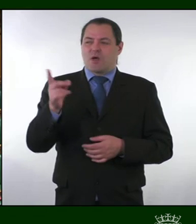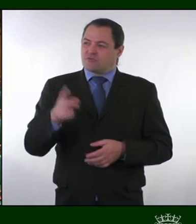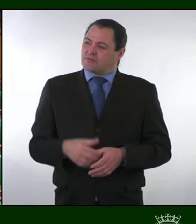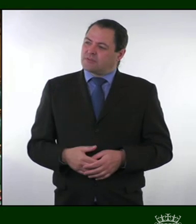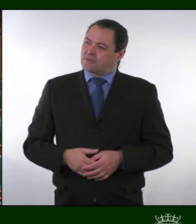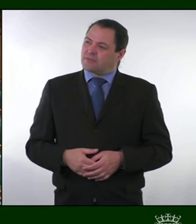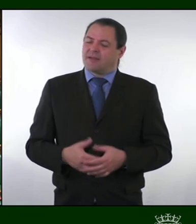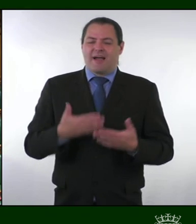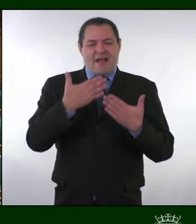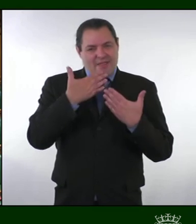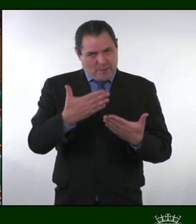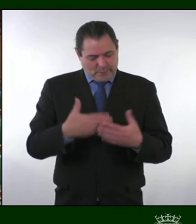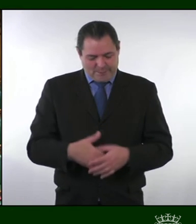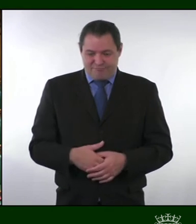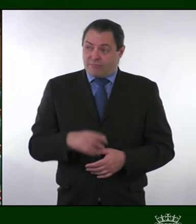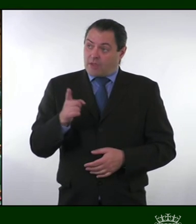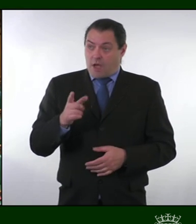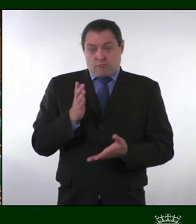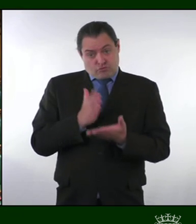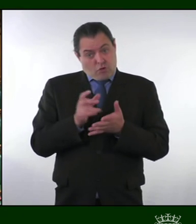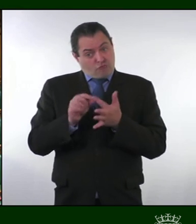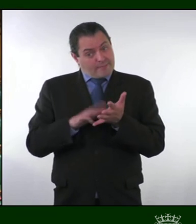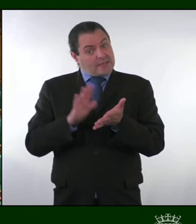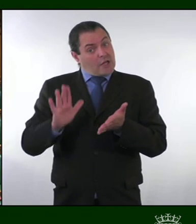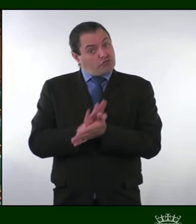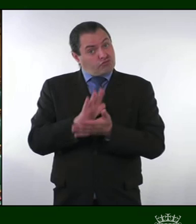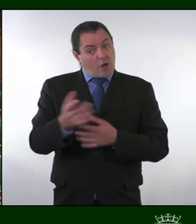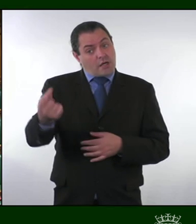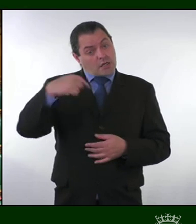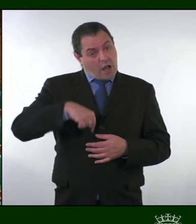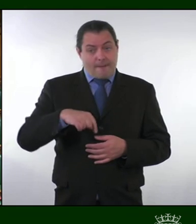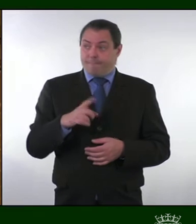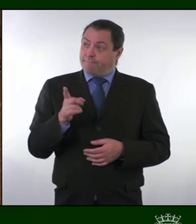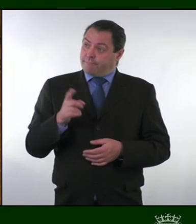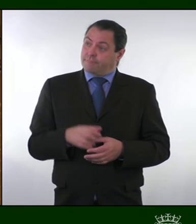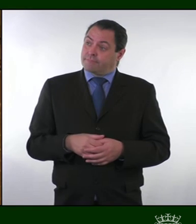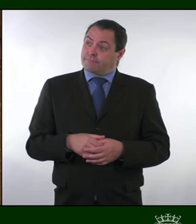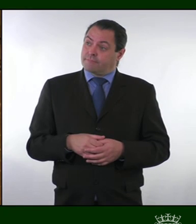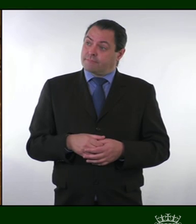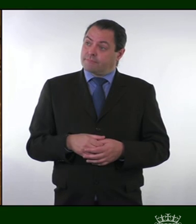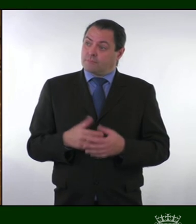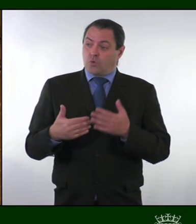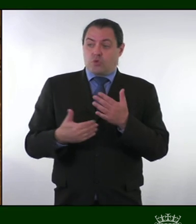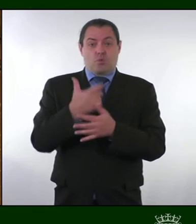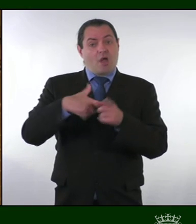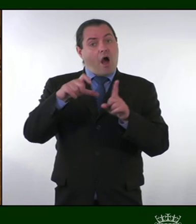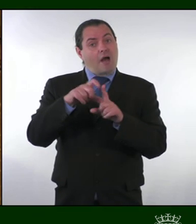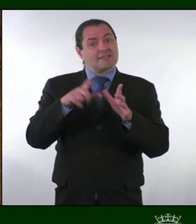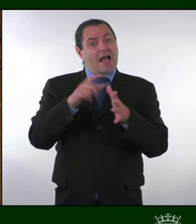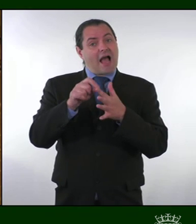I trust that the Prime Minister had an enjoyable visit to Harland and Wolff’s new yard in Appledore.